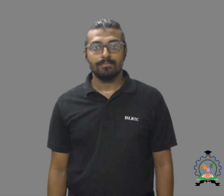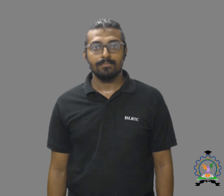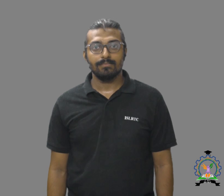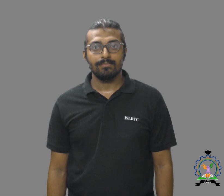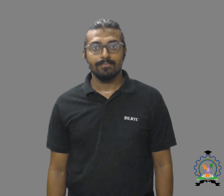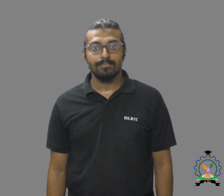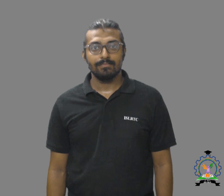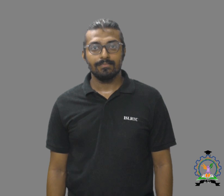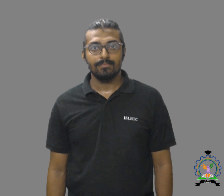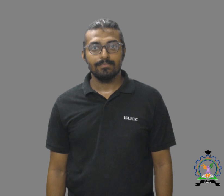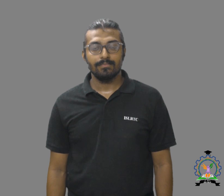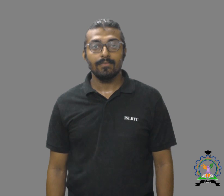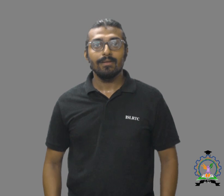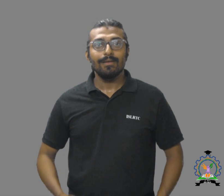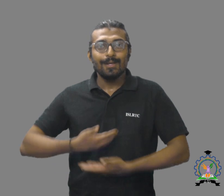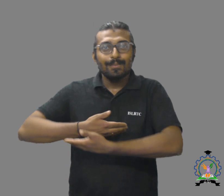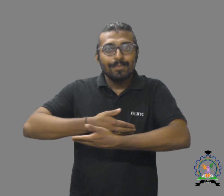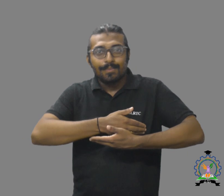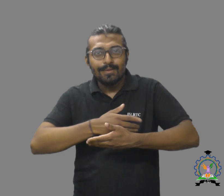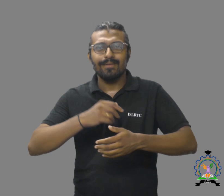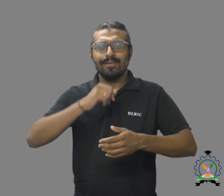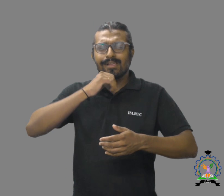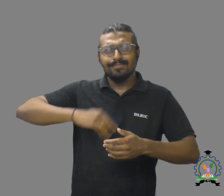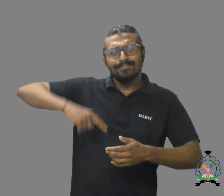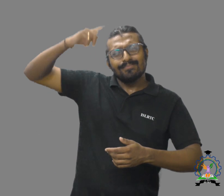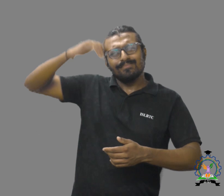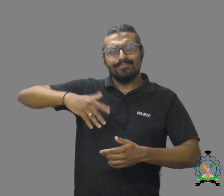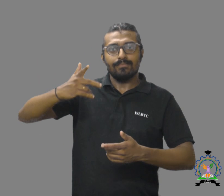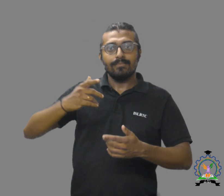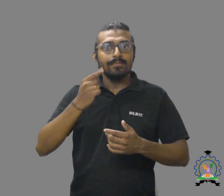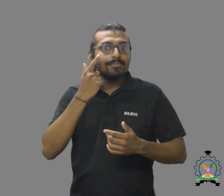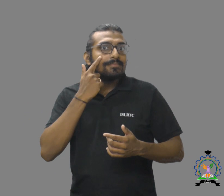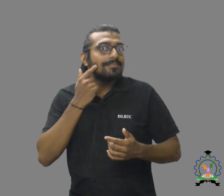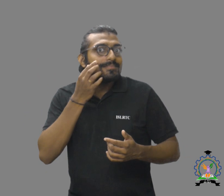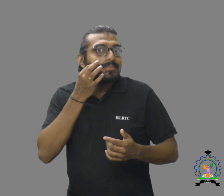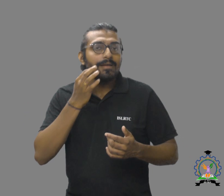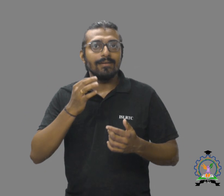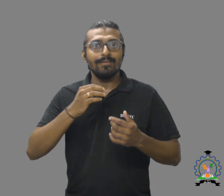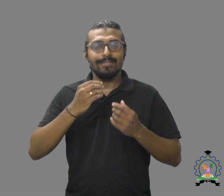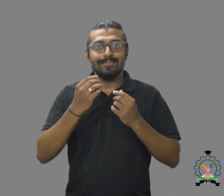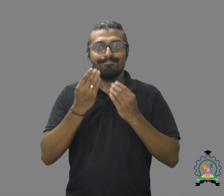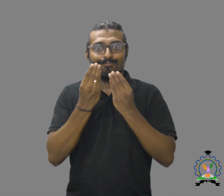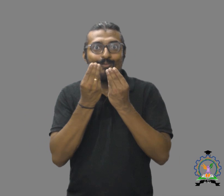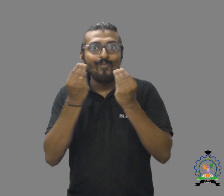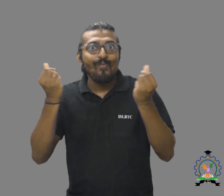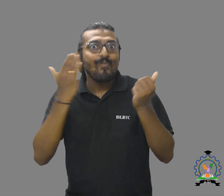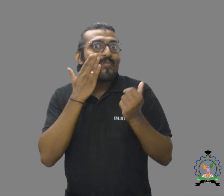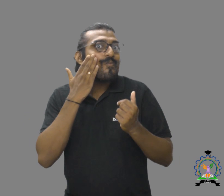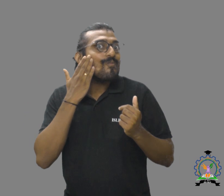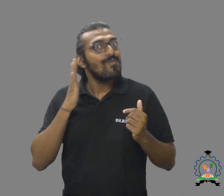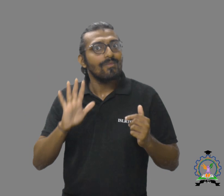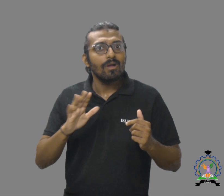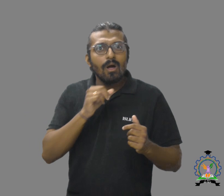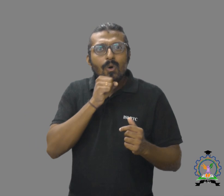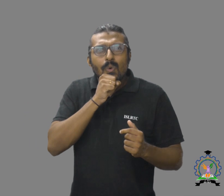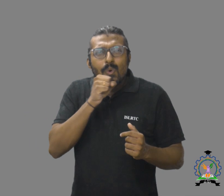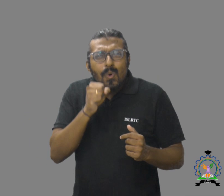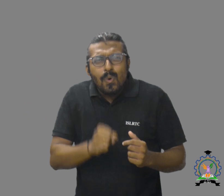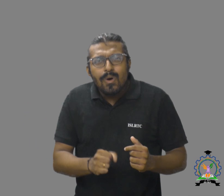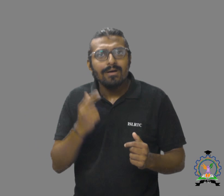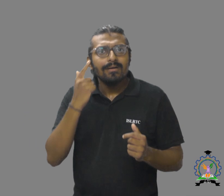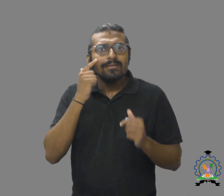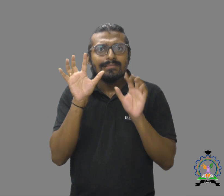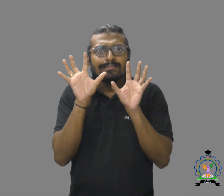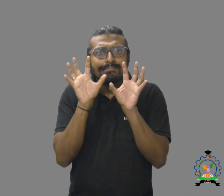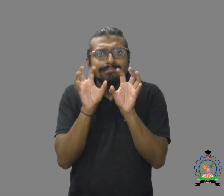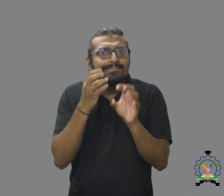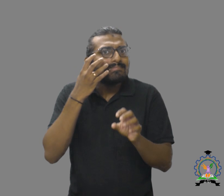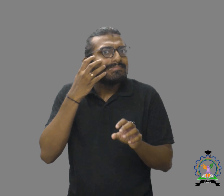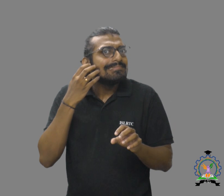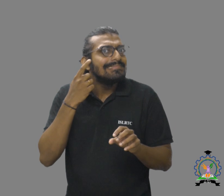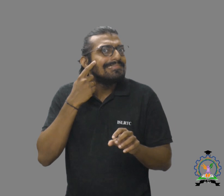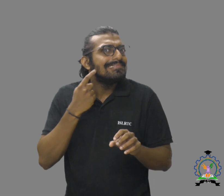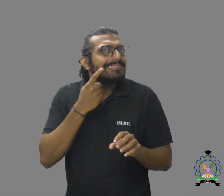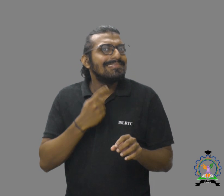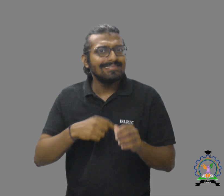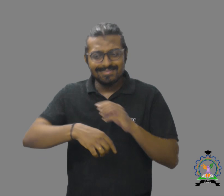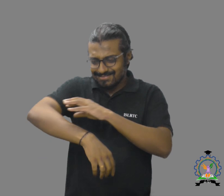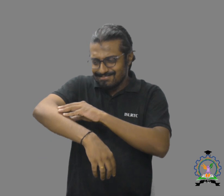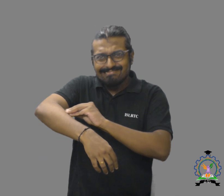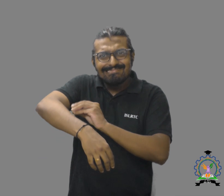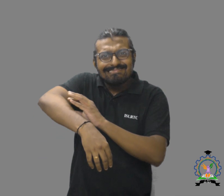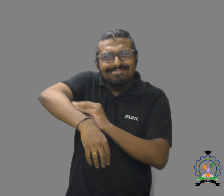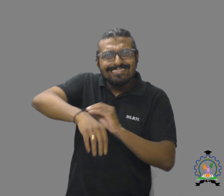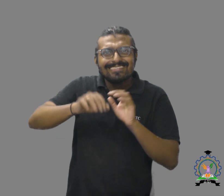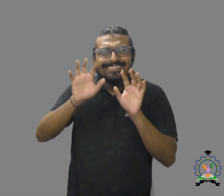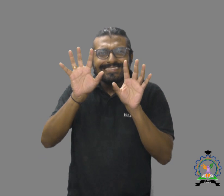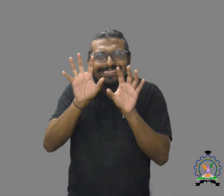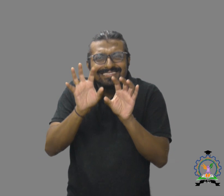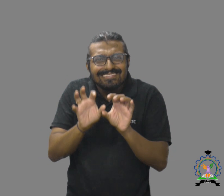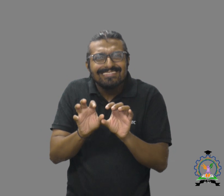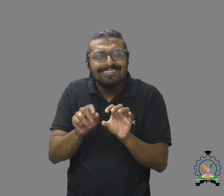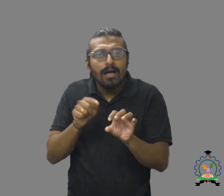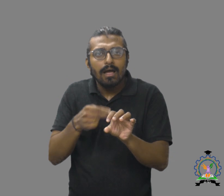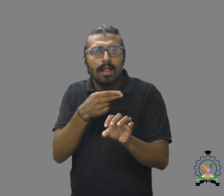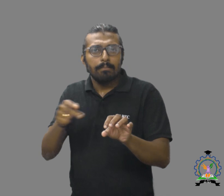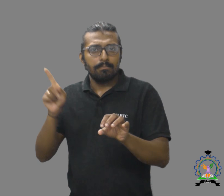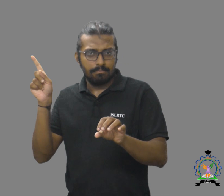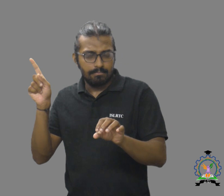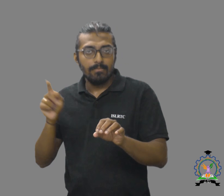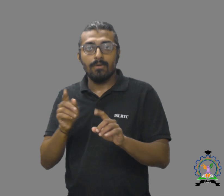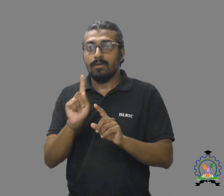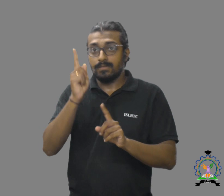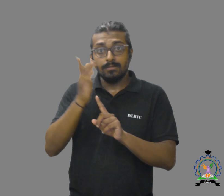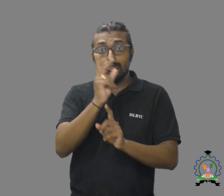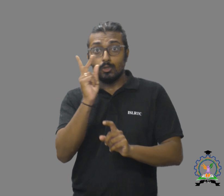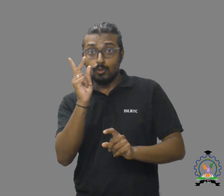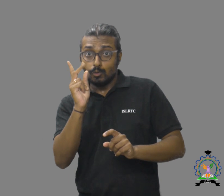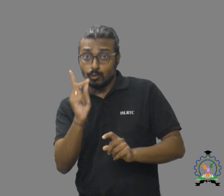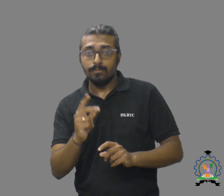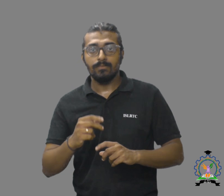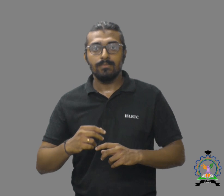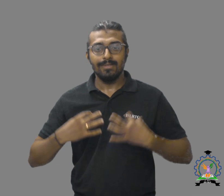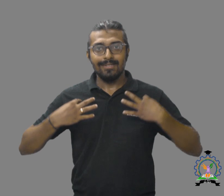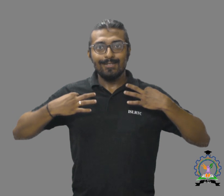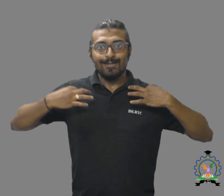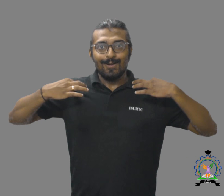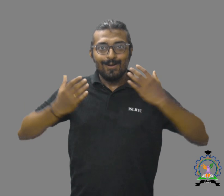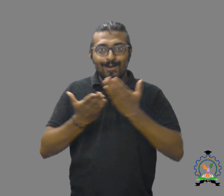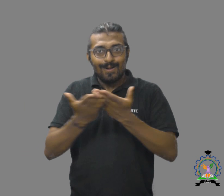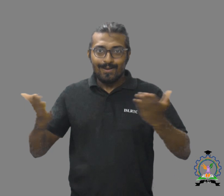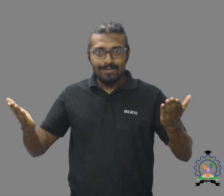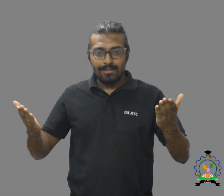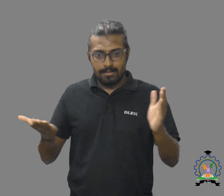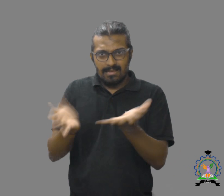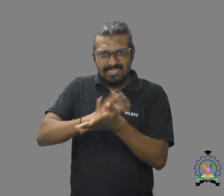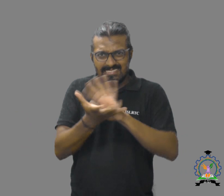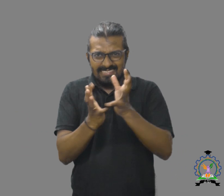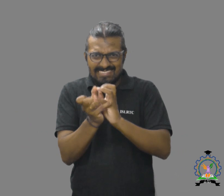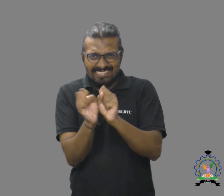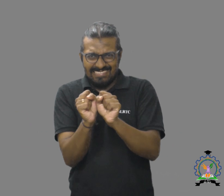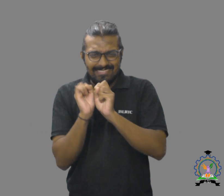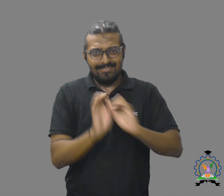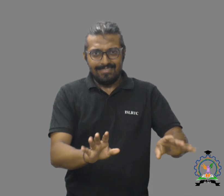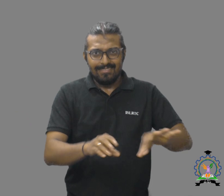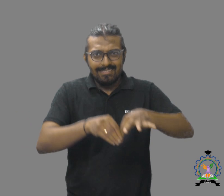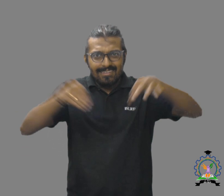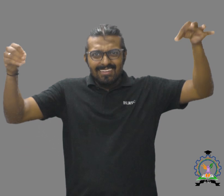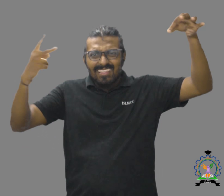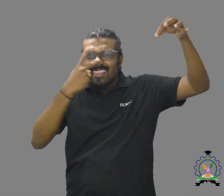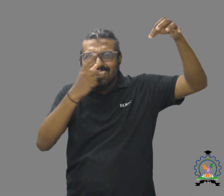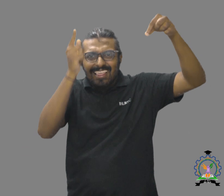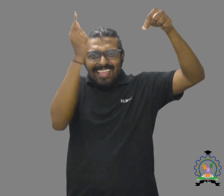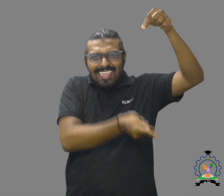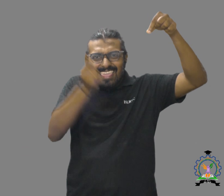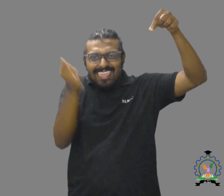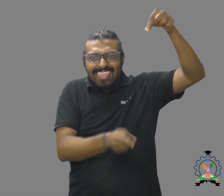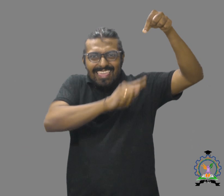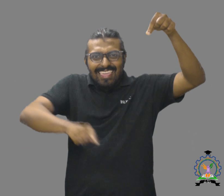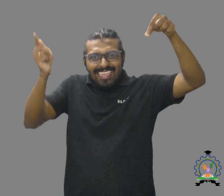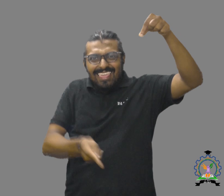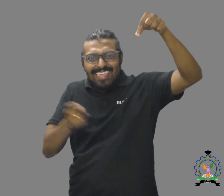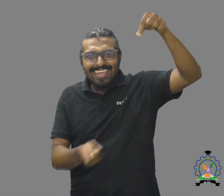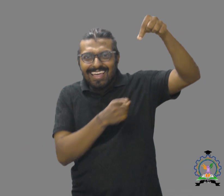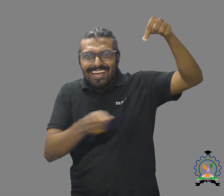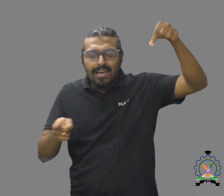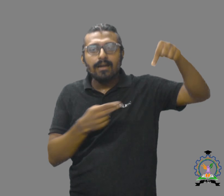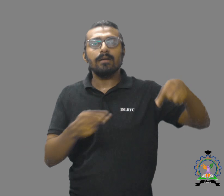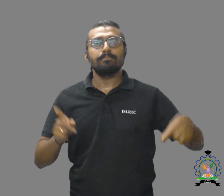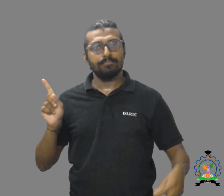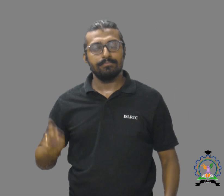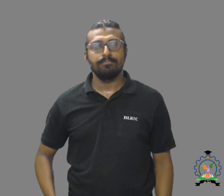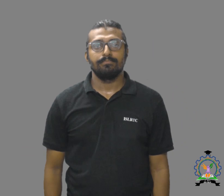Wrinkle